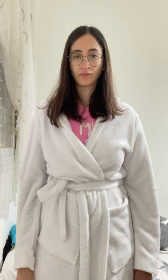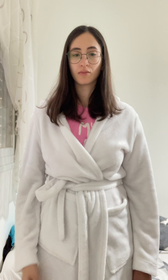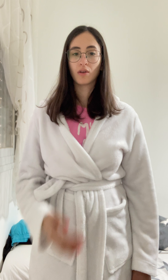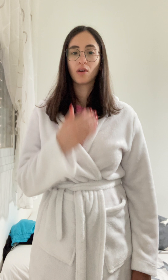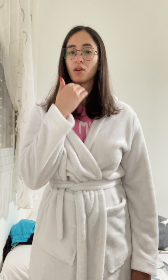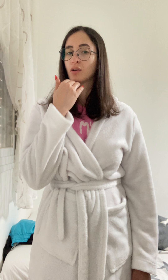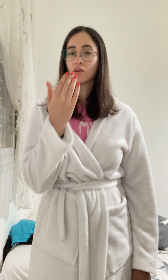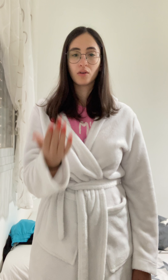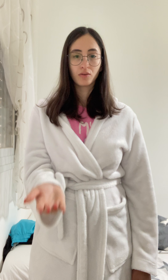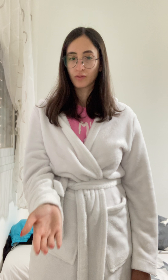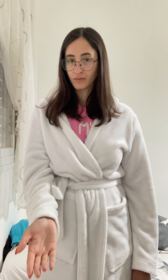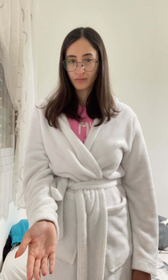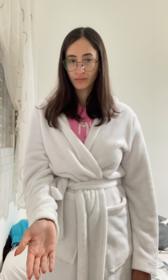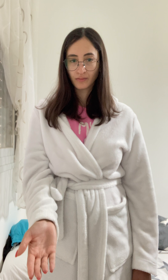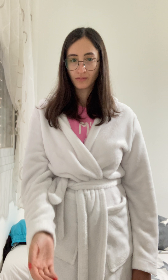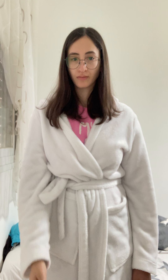לא טוב